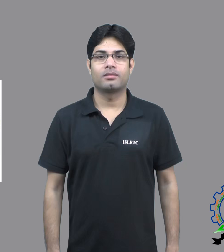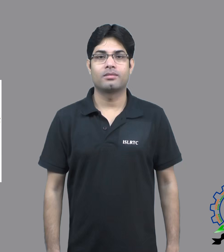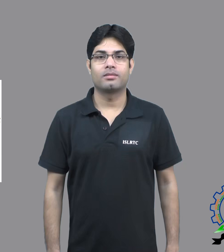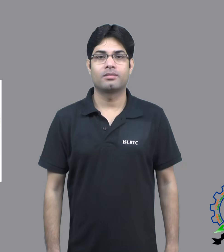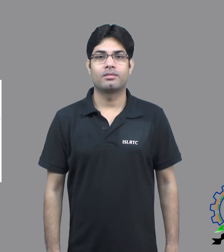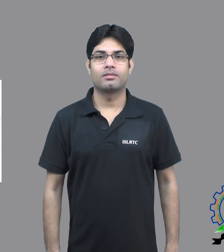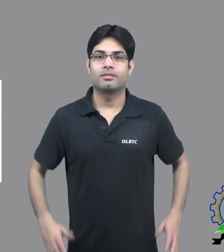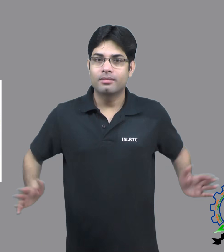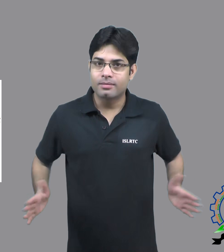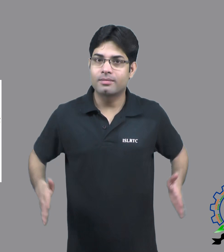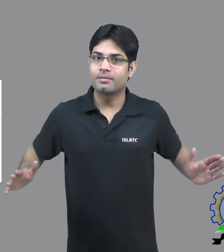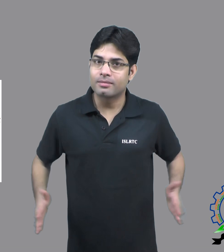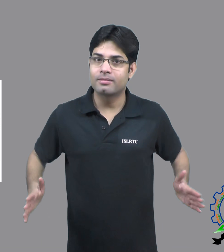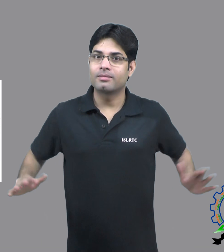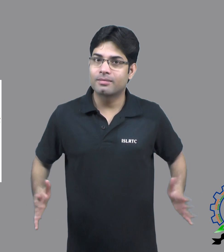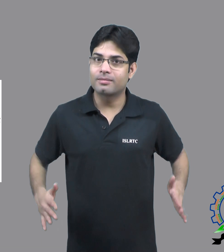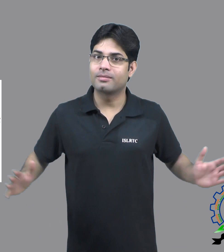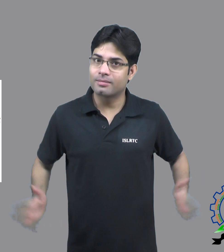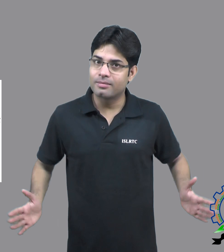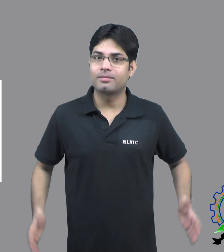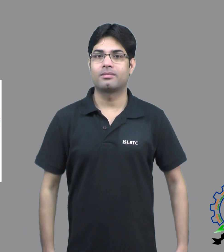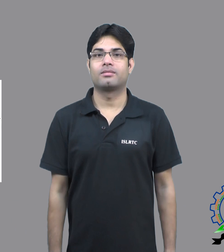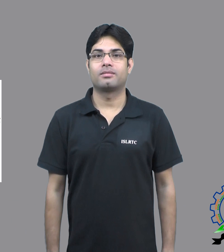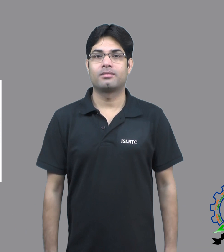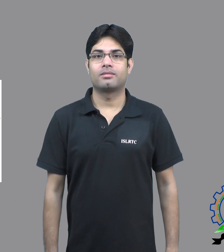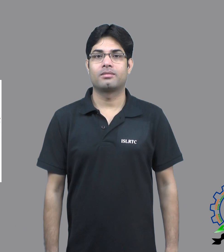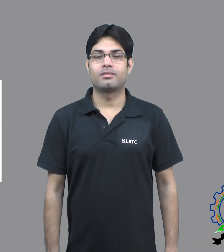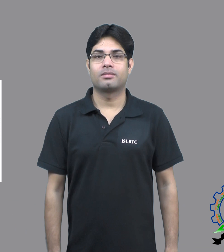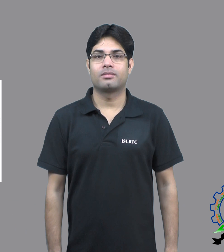Dholak